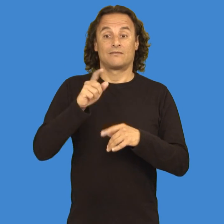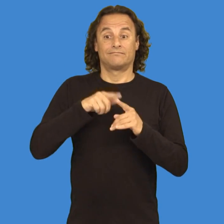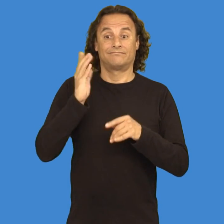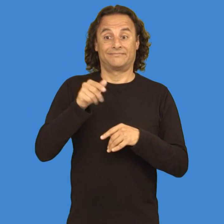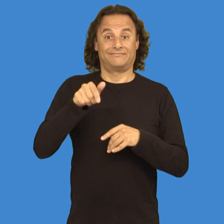afectar